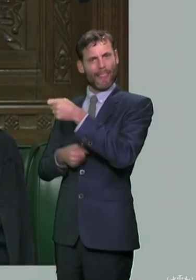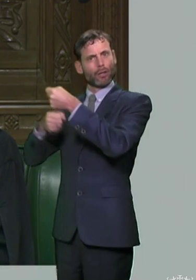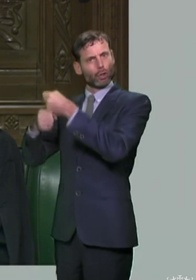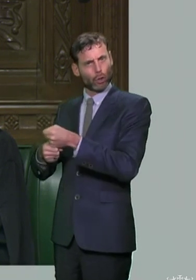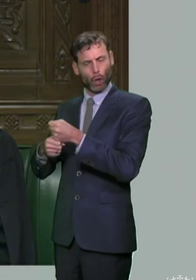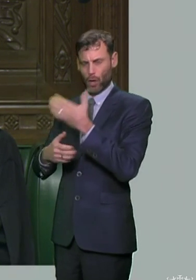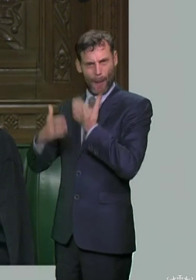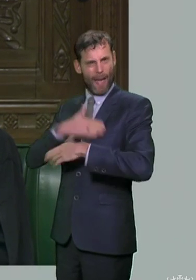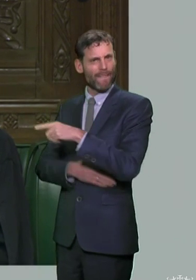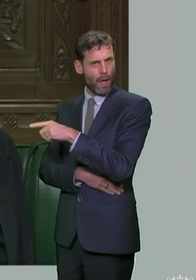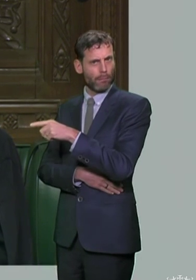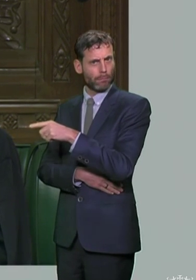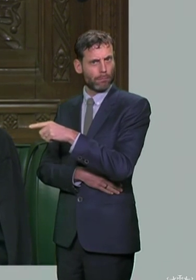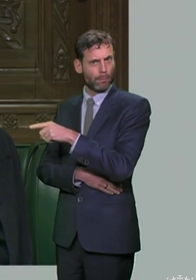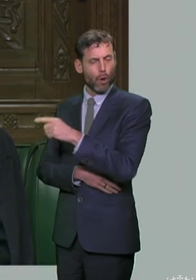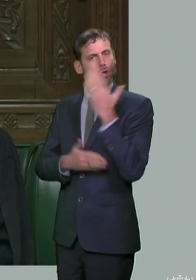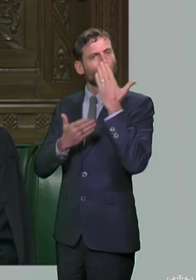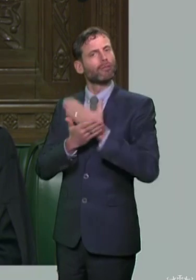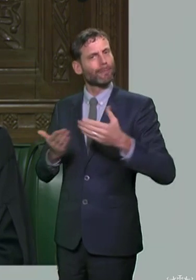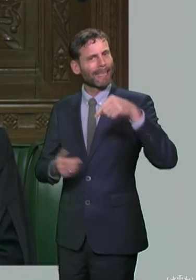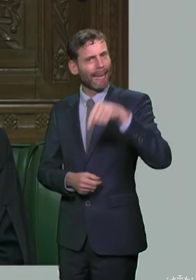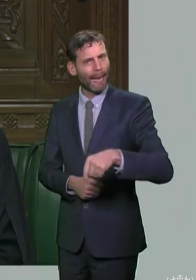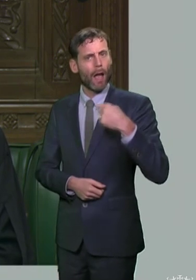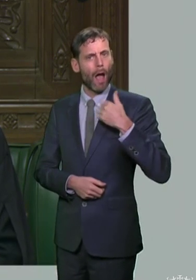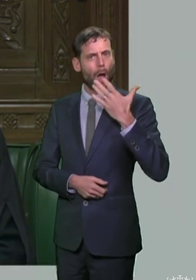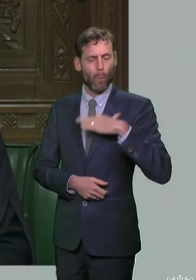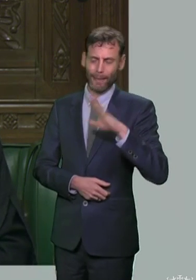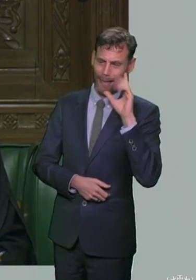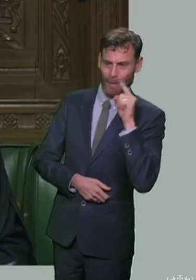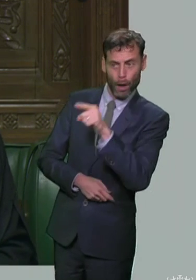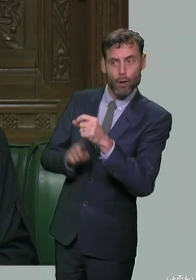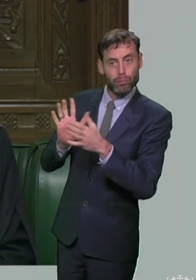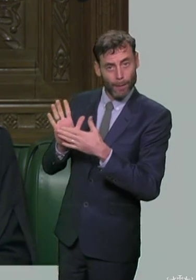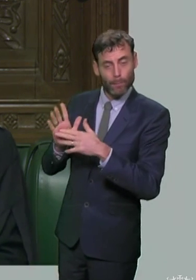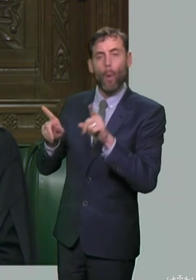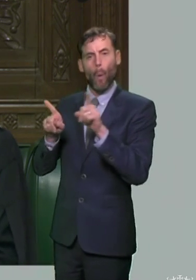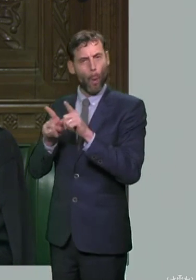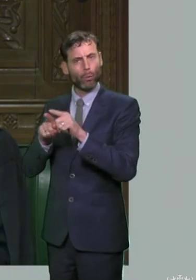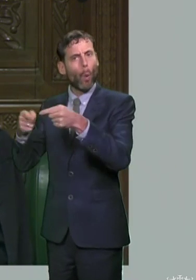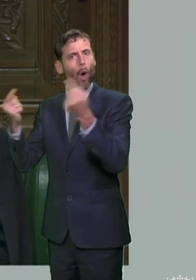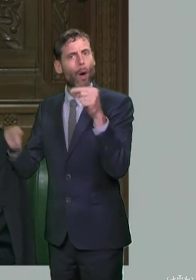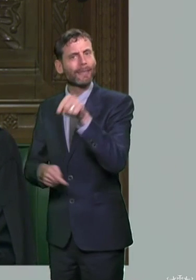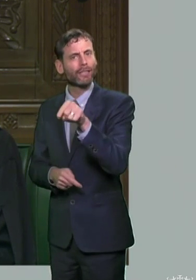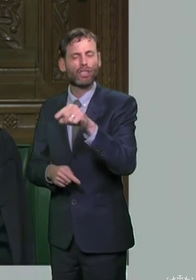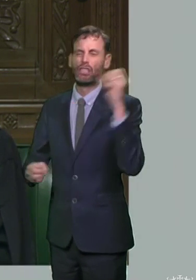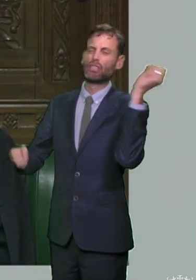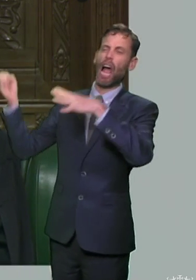Please, let us show some respect. I want to be able to hear not only the Prime Minister, but the Leader of the Opposition.